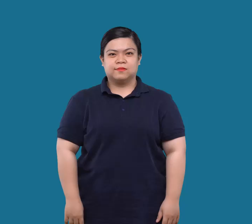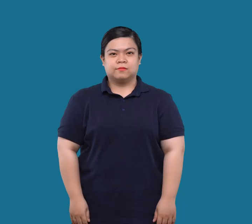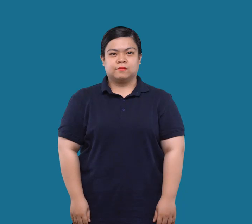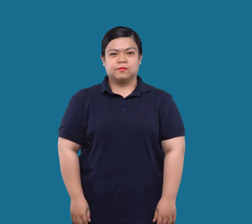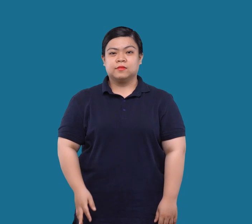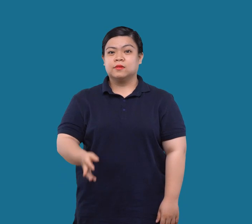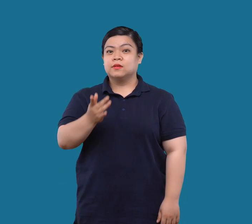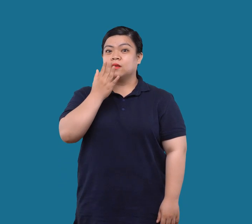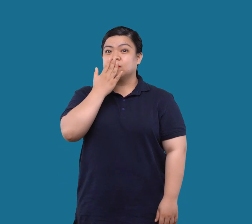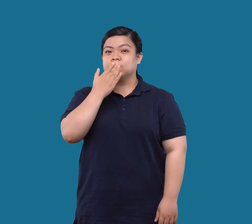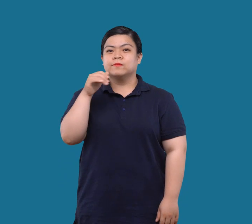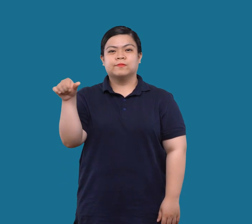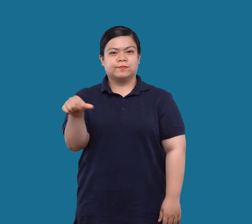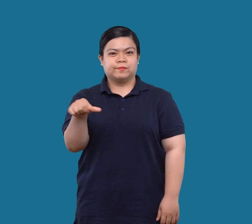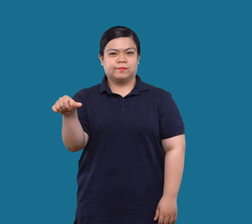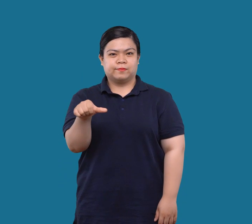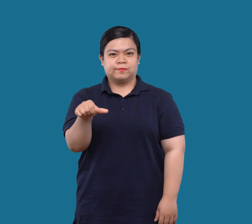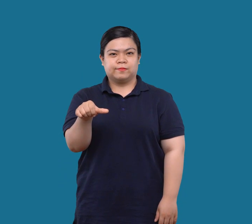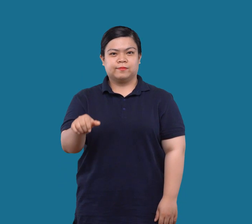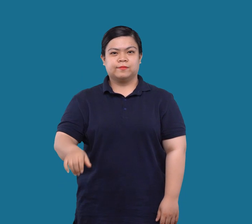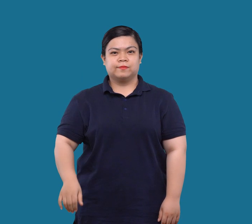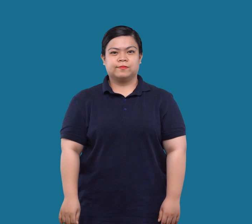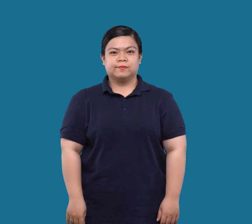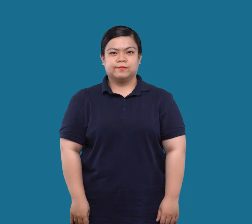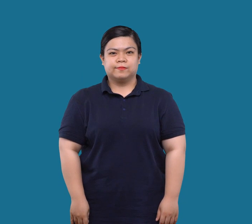cơm bình dân